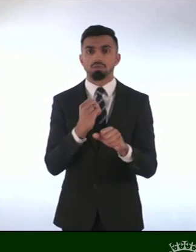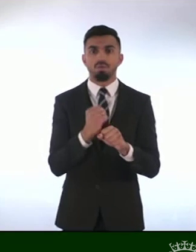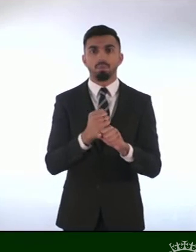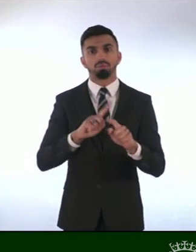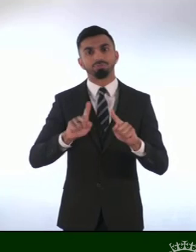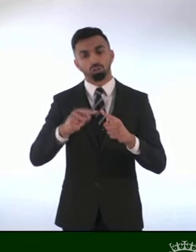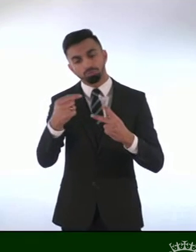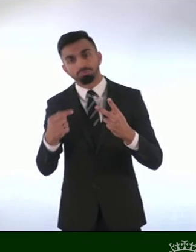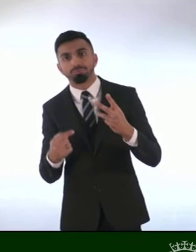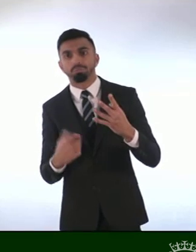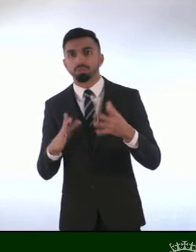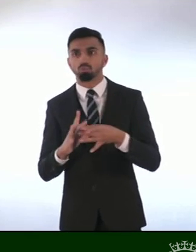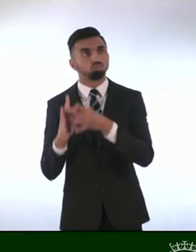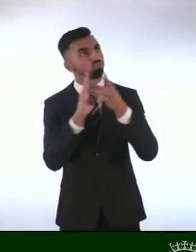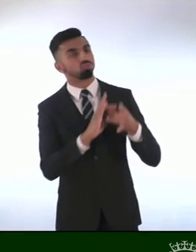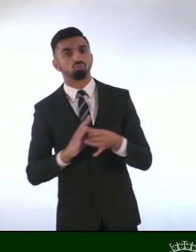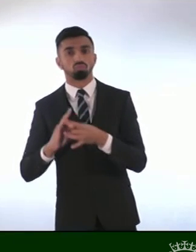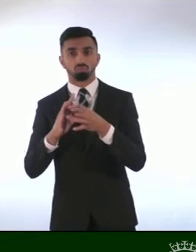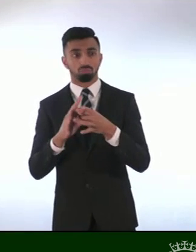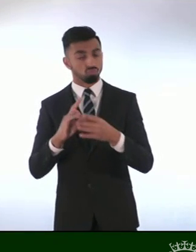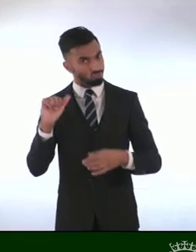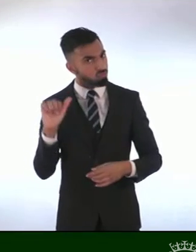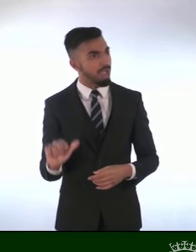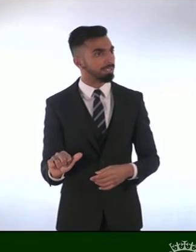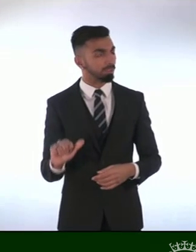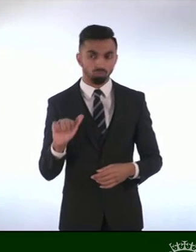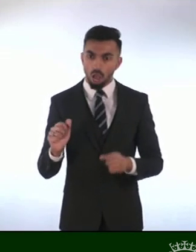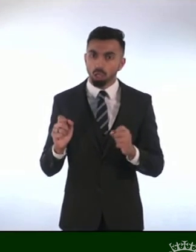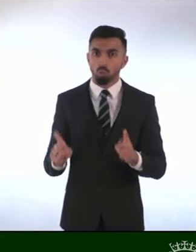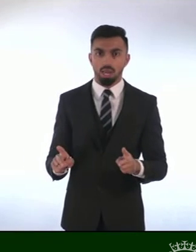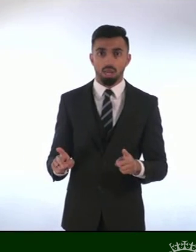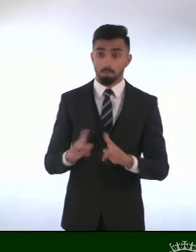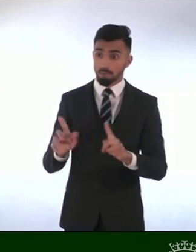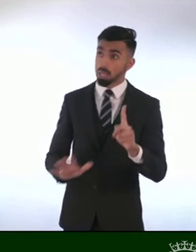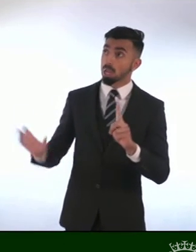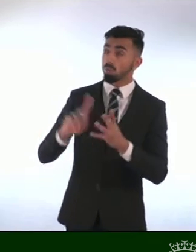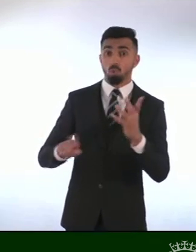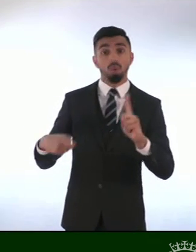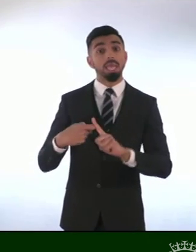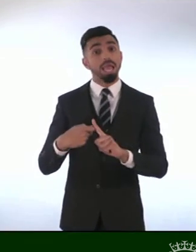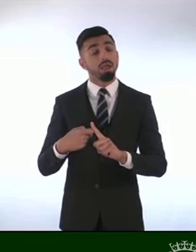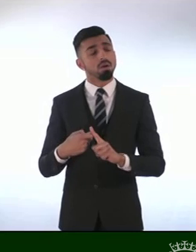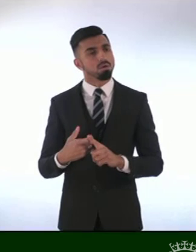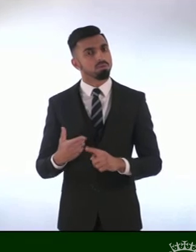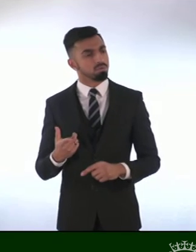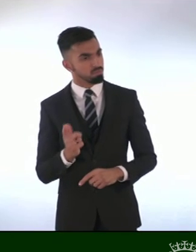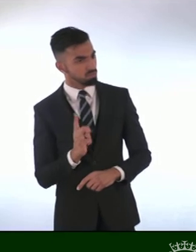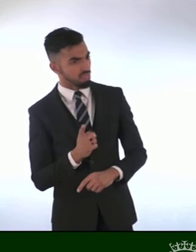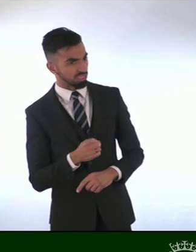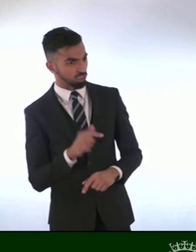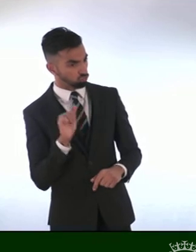It is the right approach and it is the least the public expect and deserve from us.